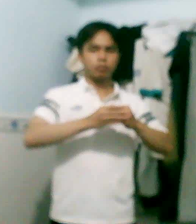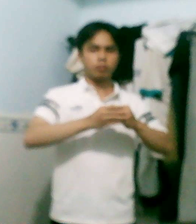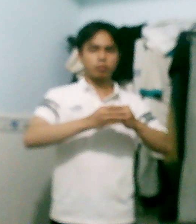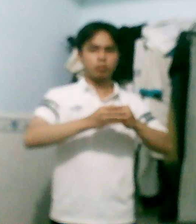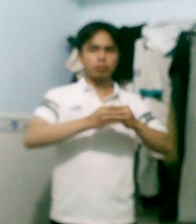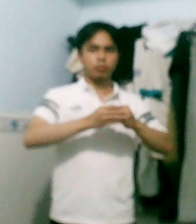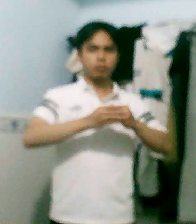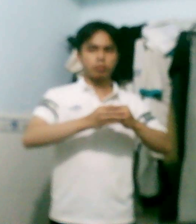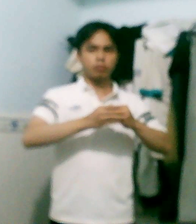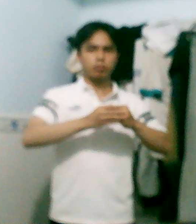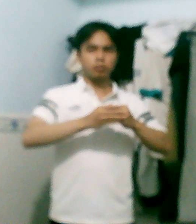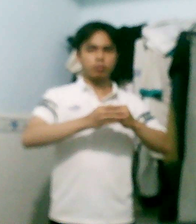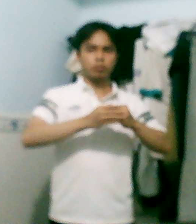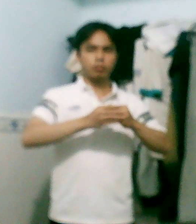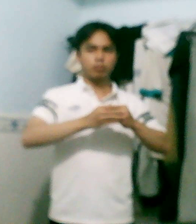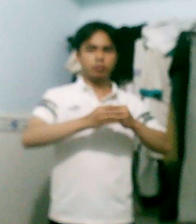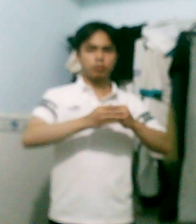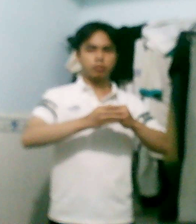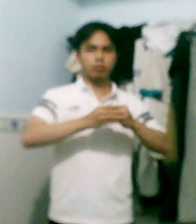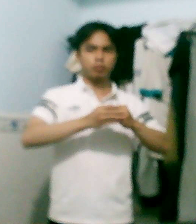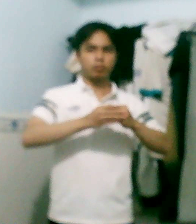nhom